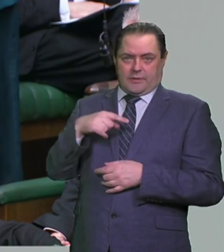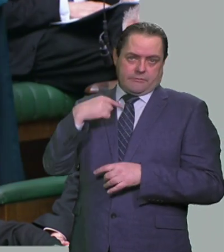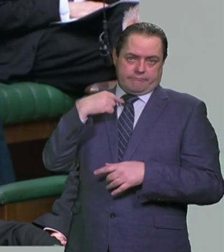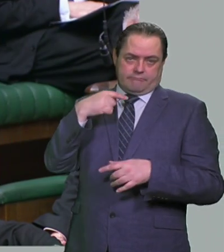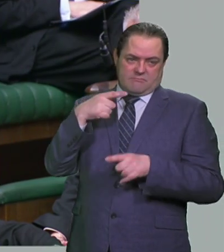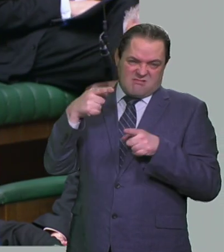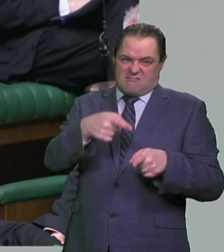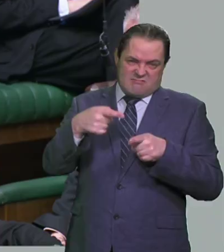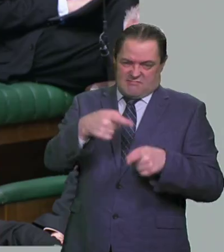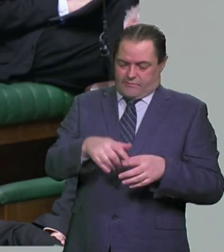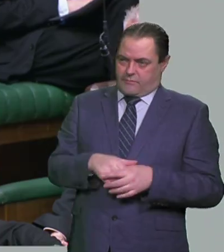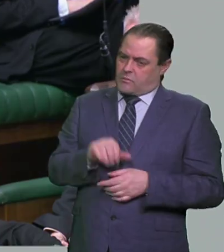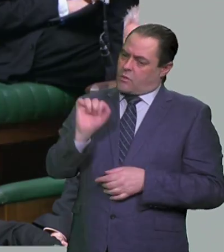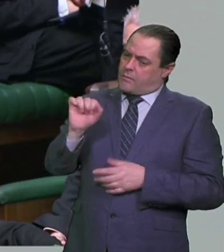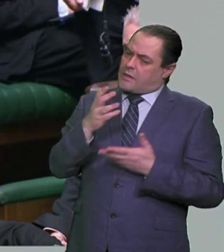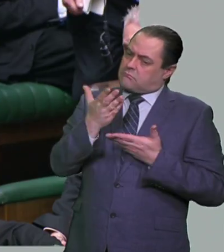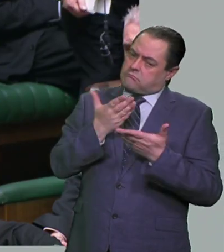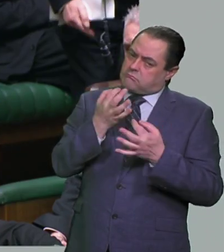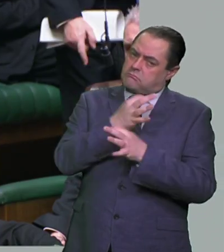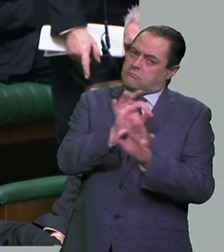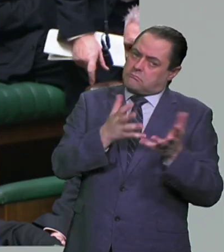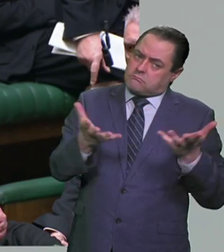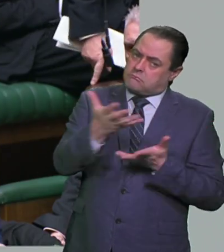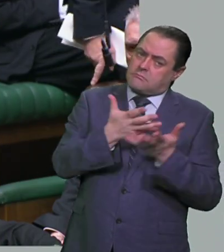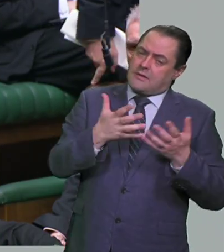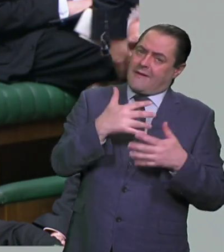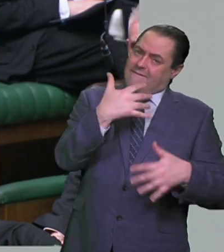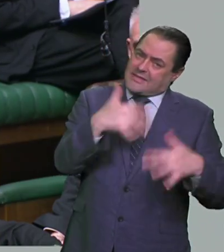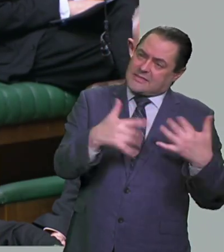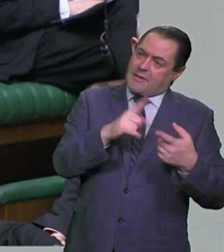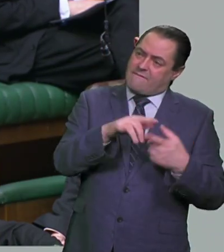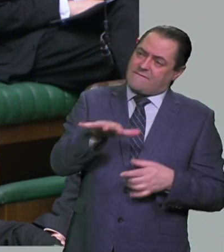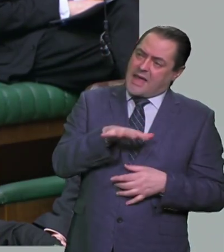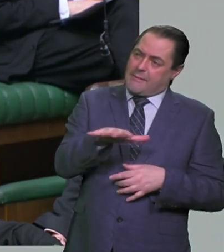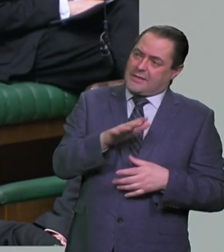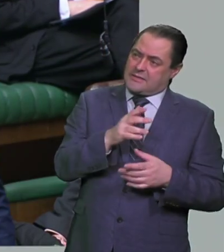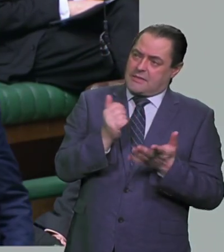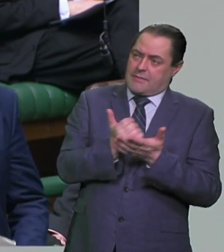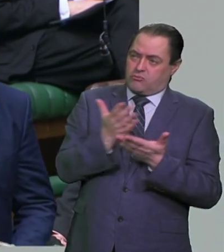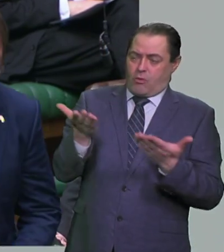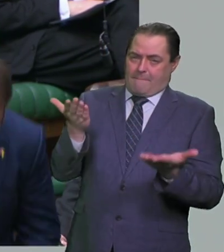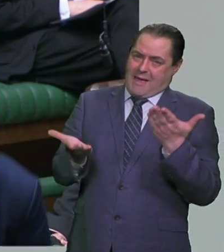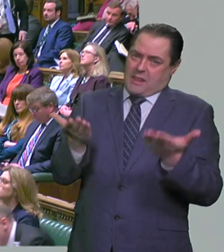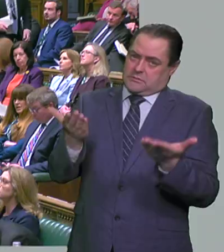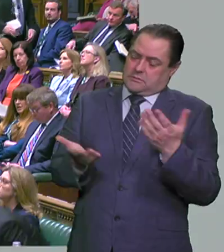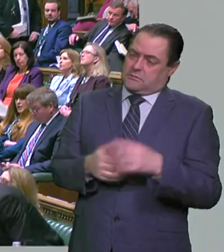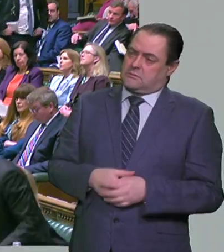What consultations have the Department had with victims and their families, to ensure that the right balance is achieved?